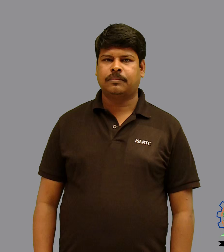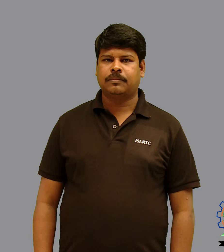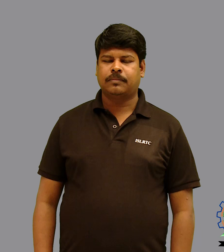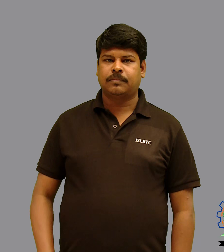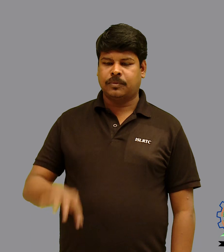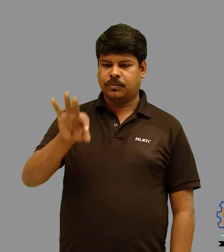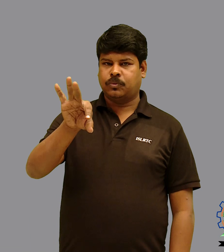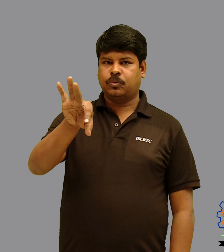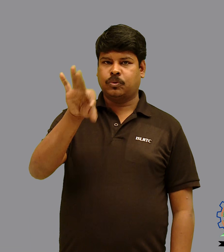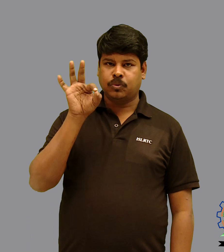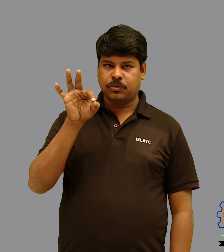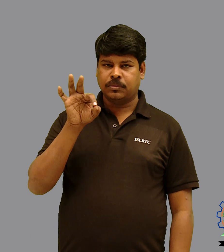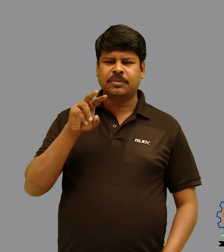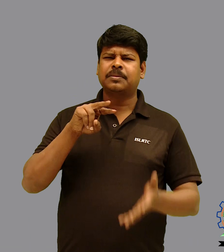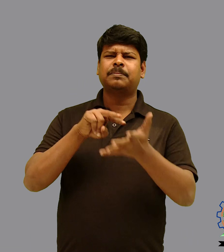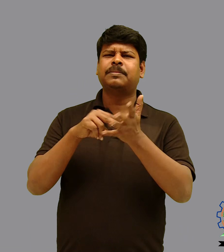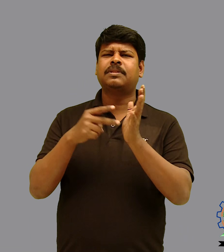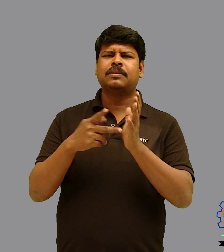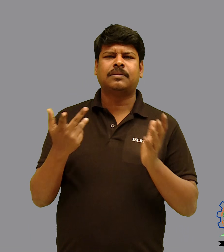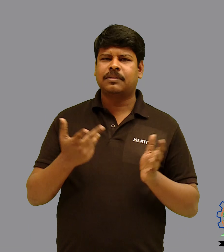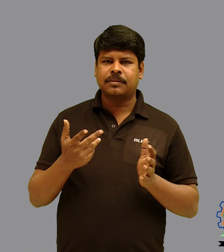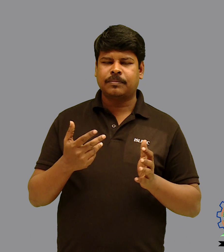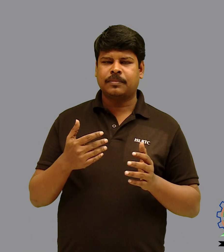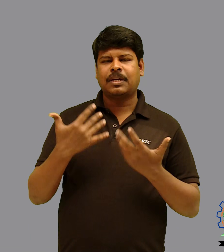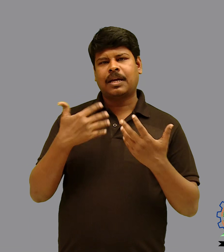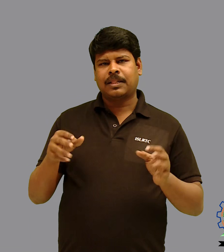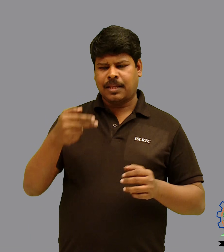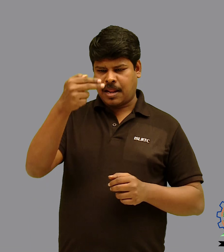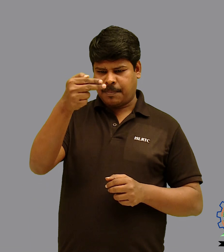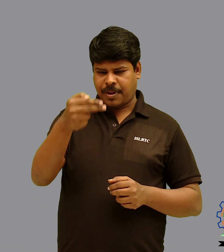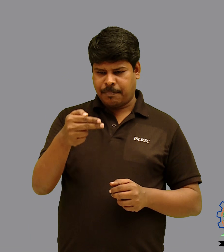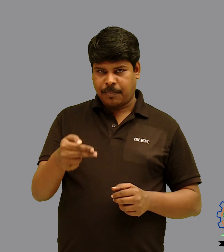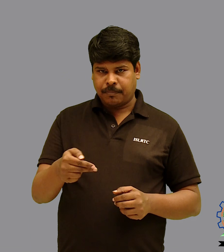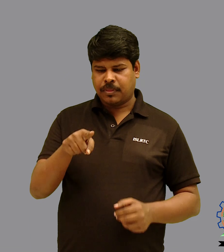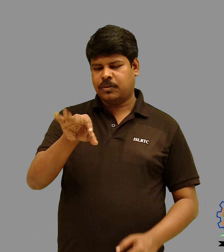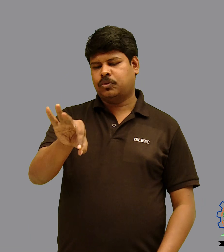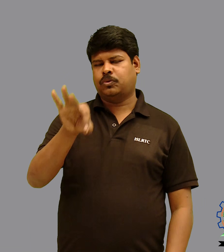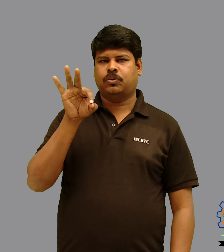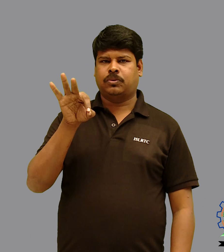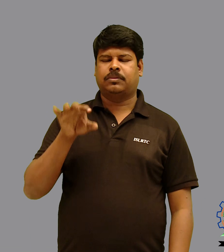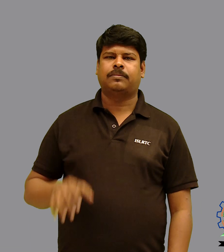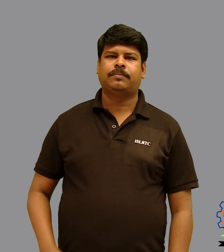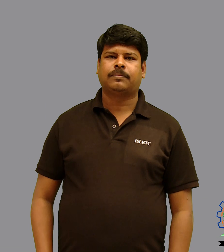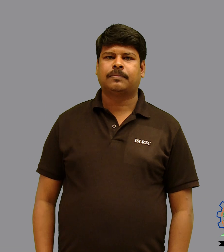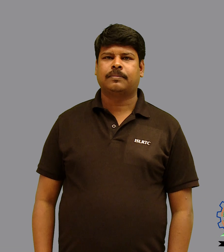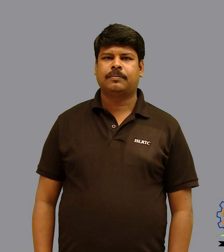Pick